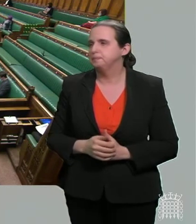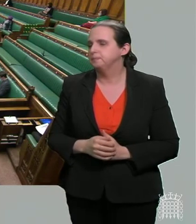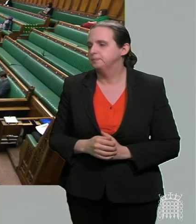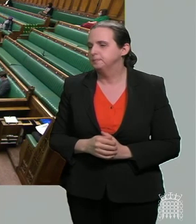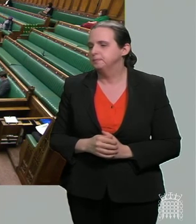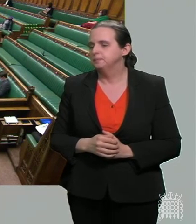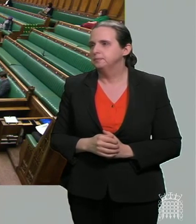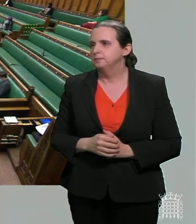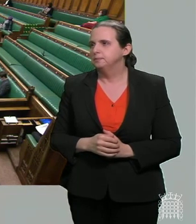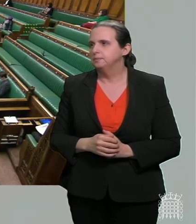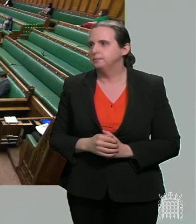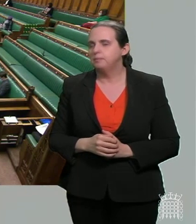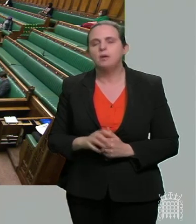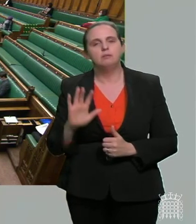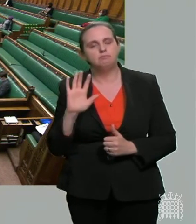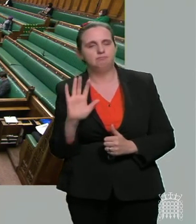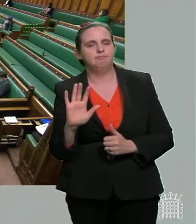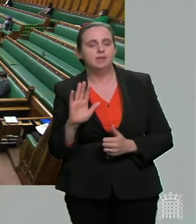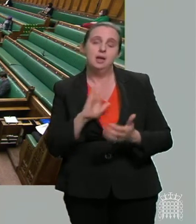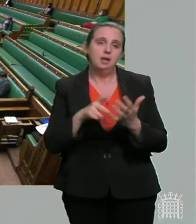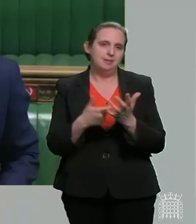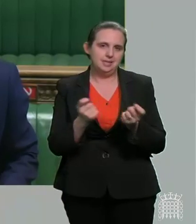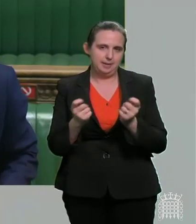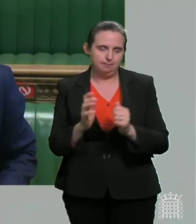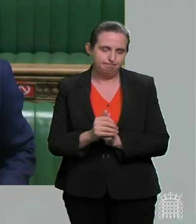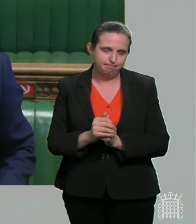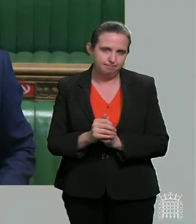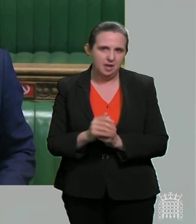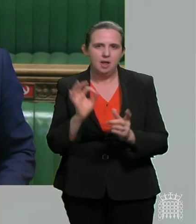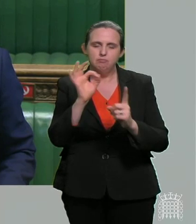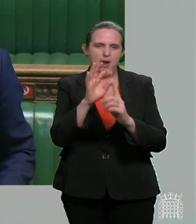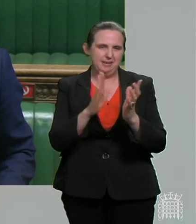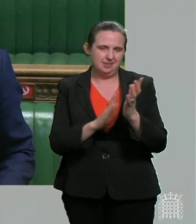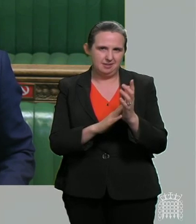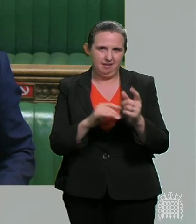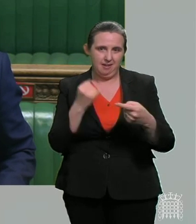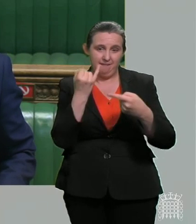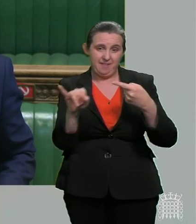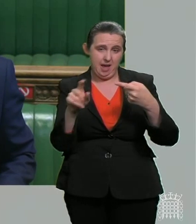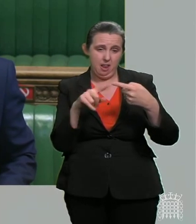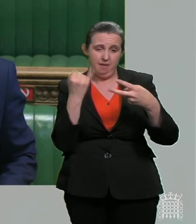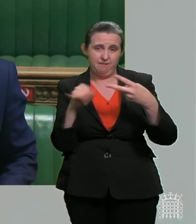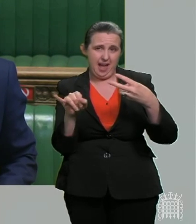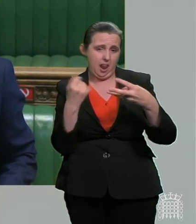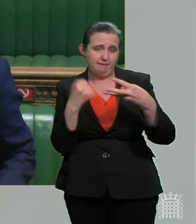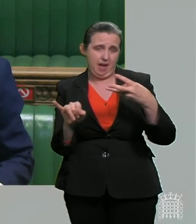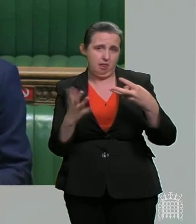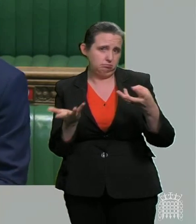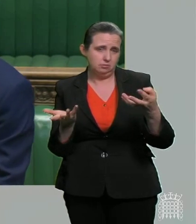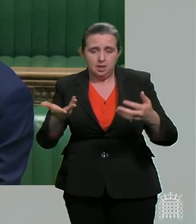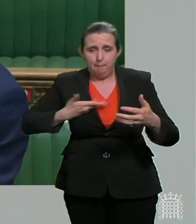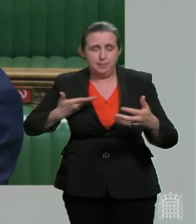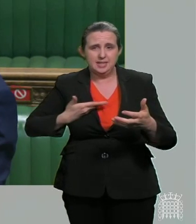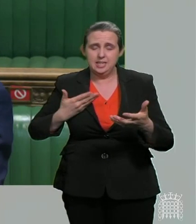The truth is this: the Prime Minister is failing to give security to British businesses and he is failing to secure our borders.